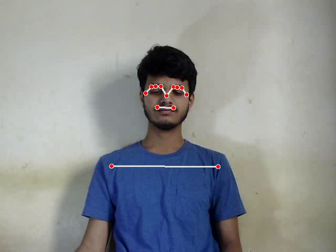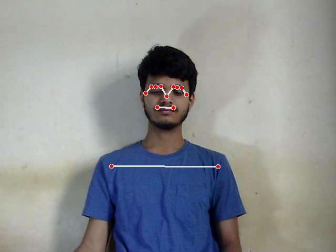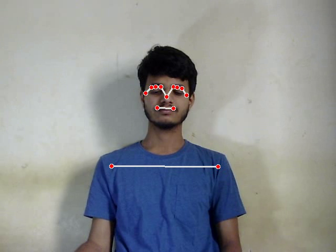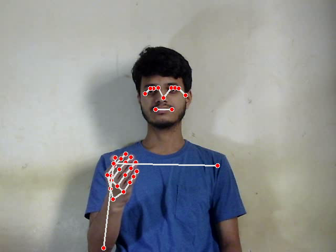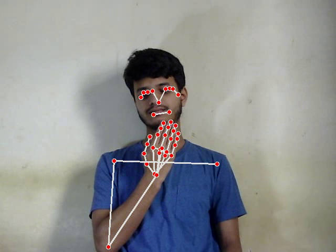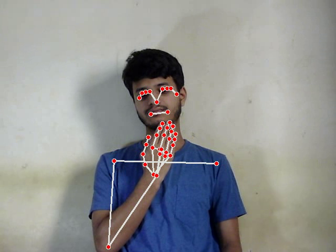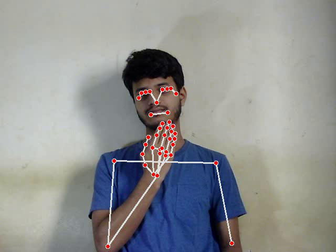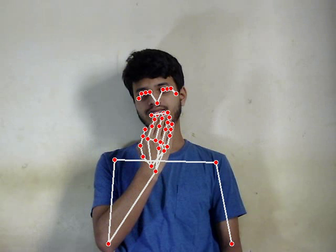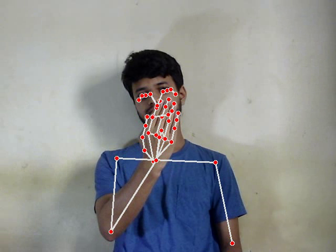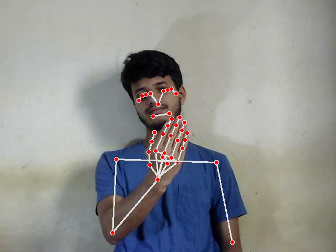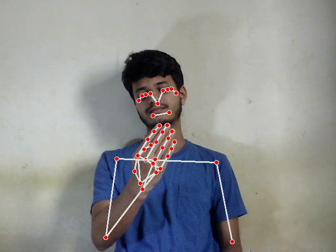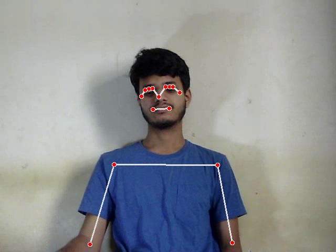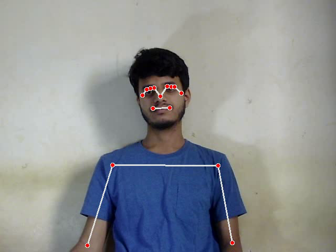thank you